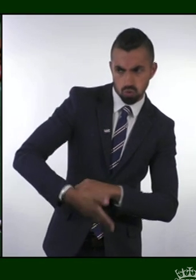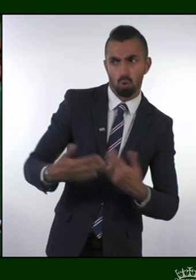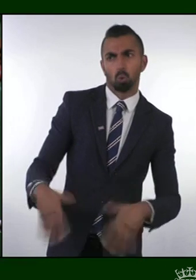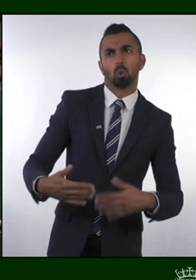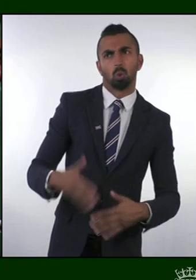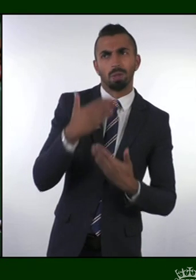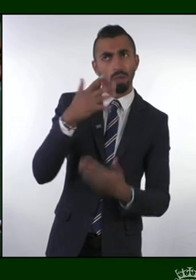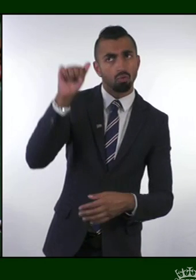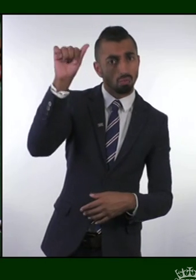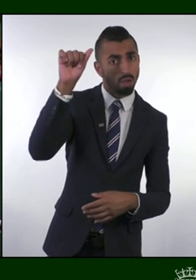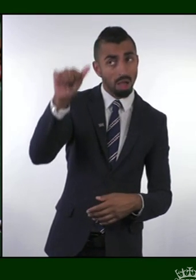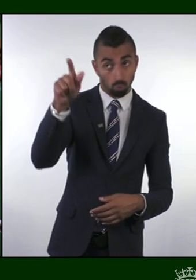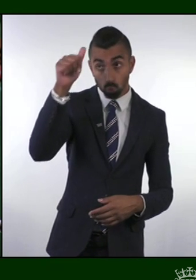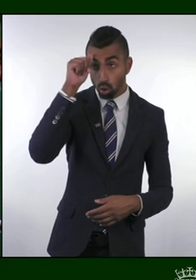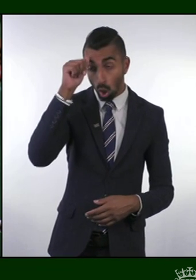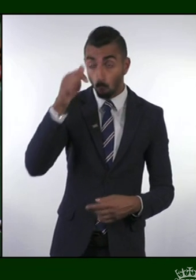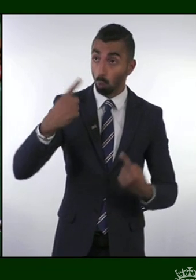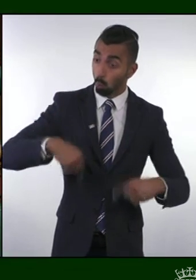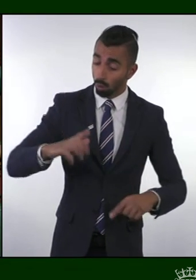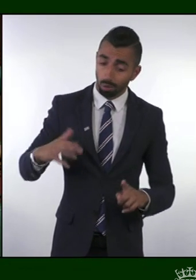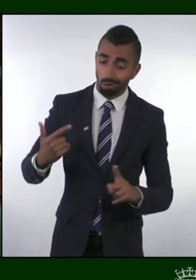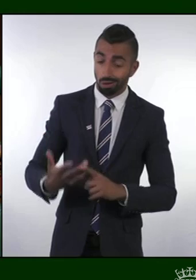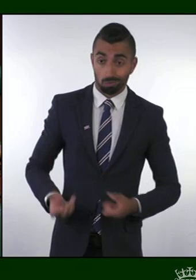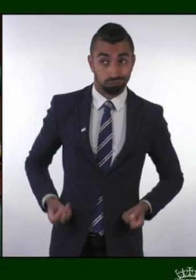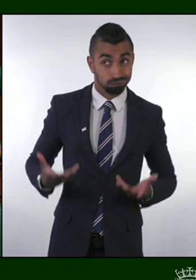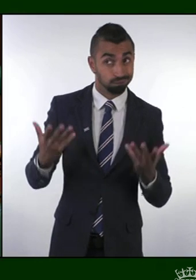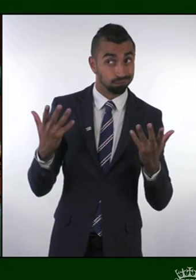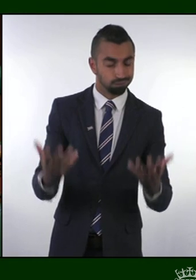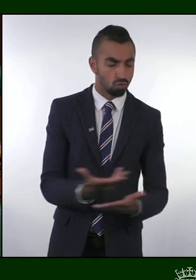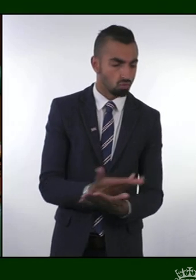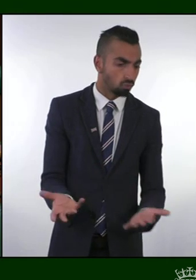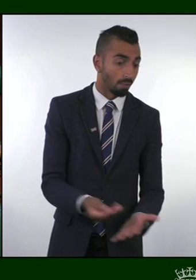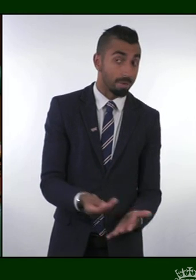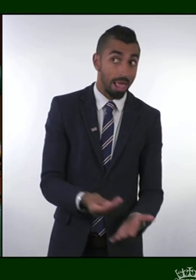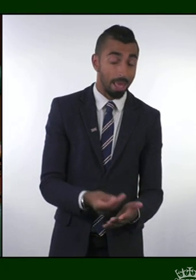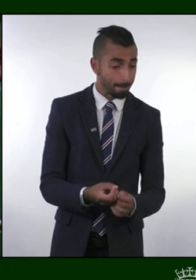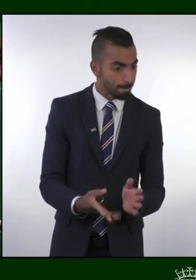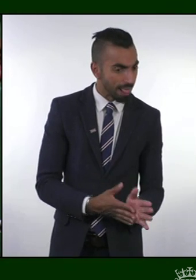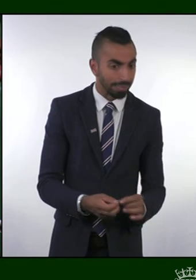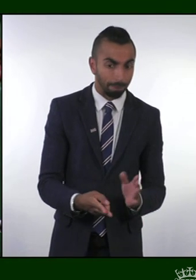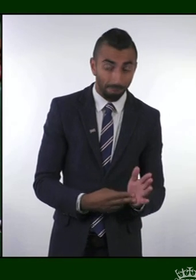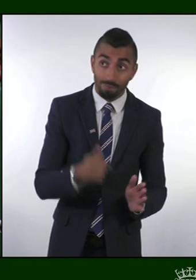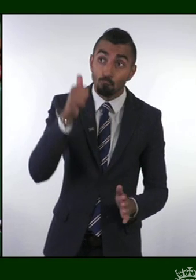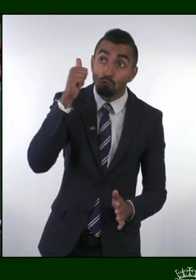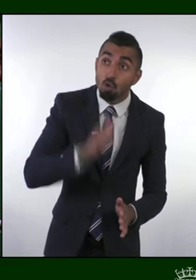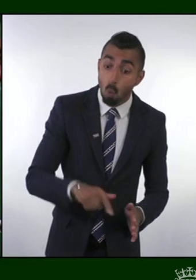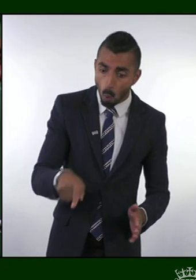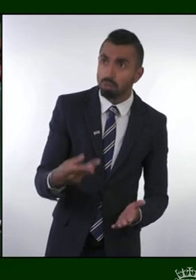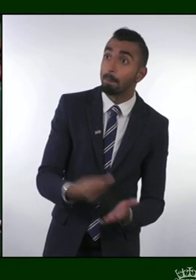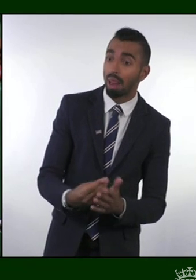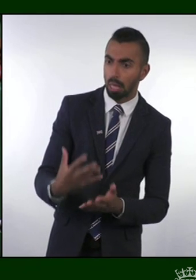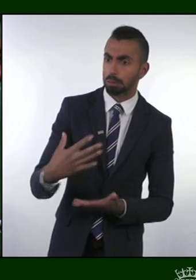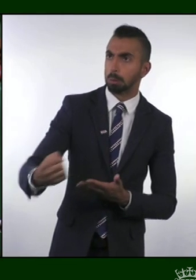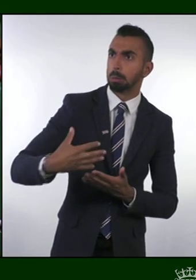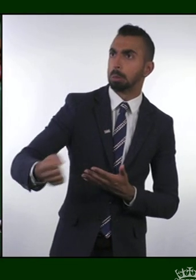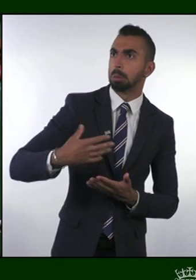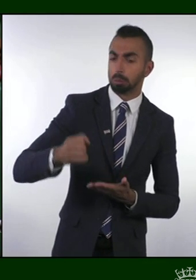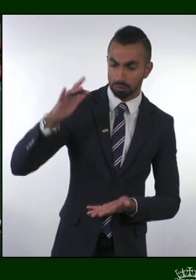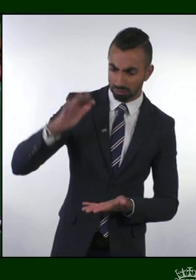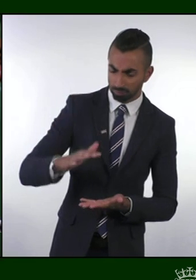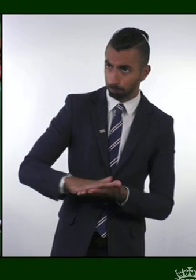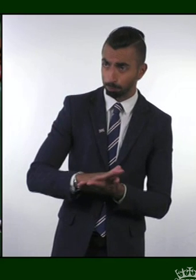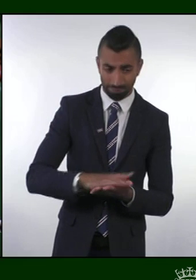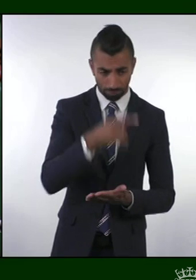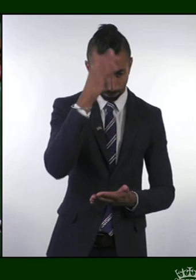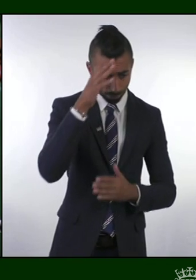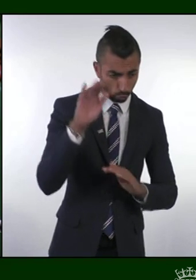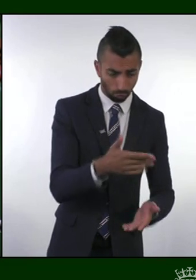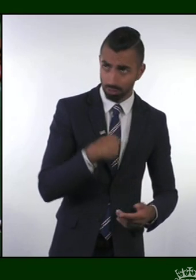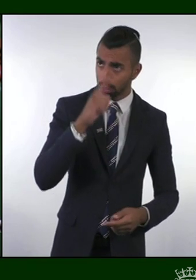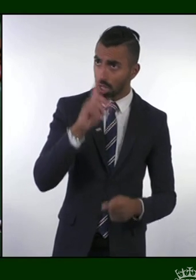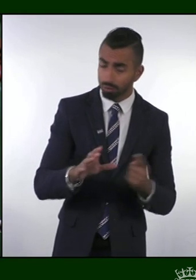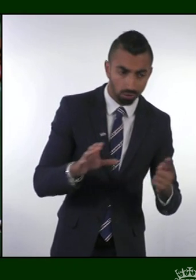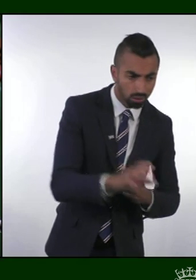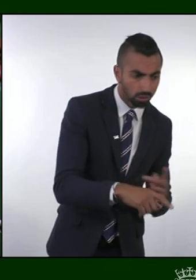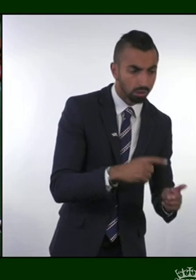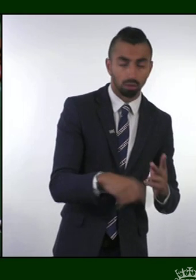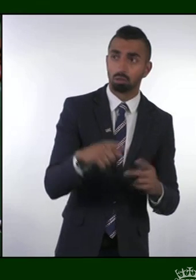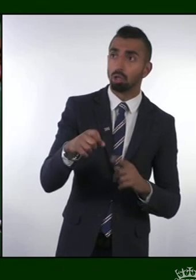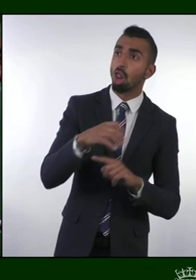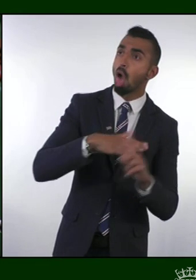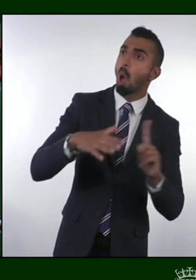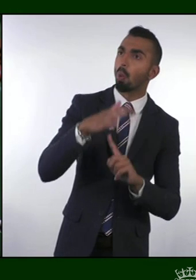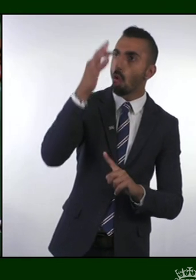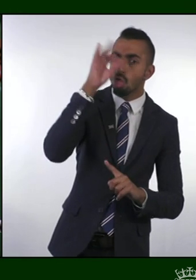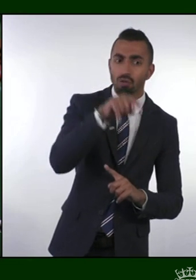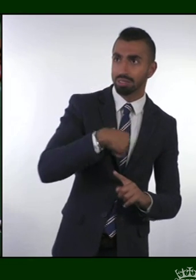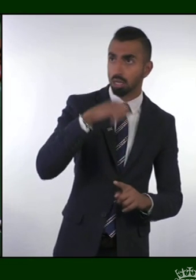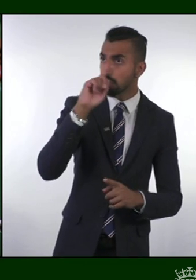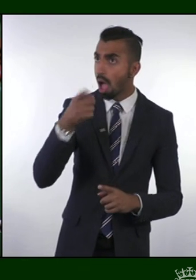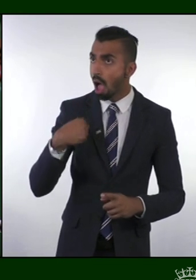It costs billions, if not tens of billions, of pounds; that is money lost to the Exchequer that we can use to fund public services, and it also means that our local authorities in particular do not get the quality of services that they need to provide for their residents.